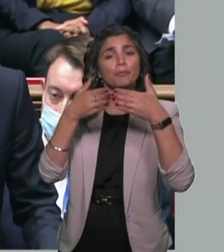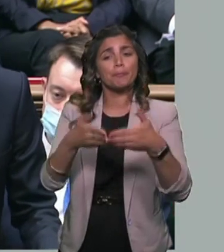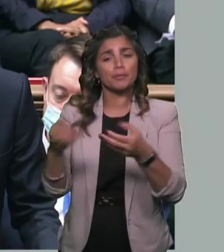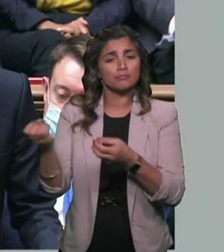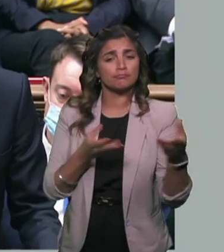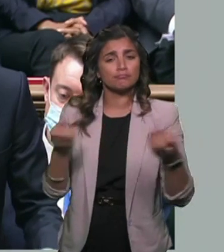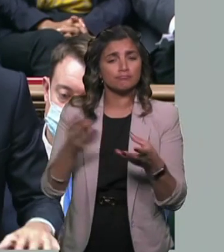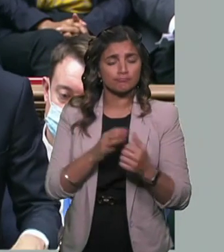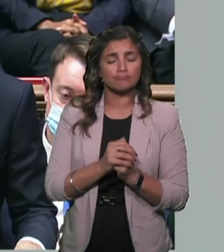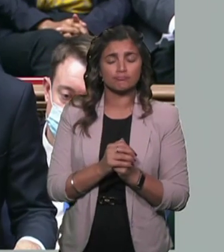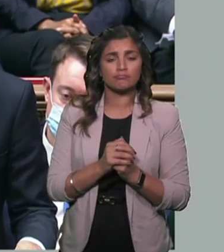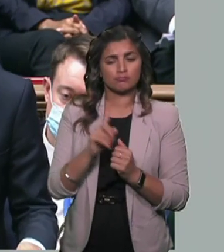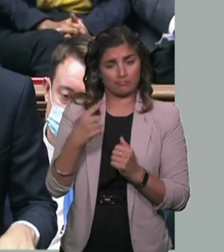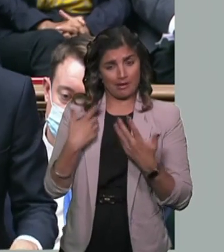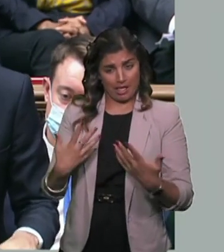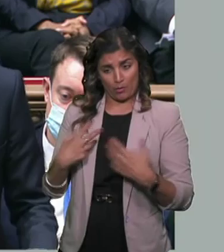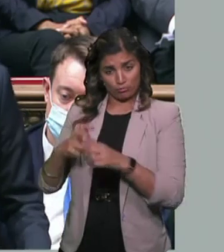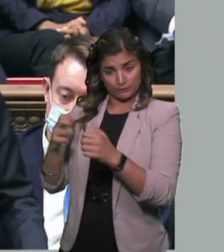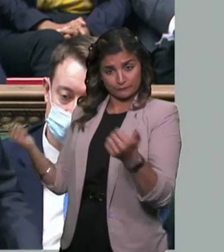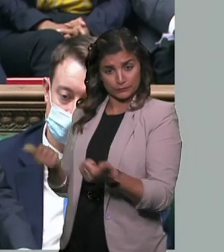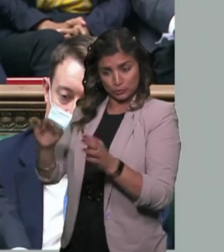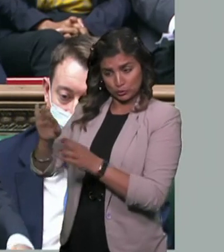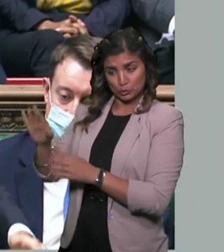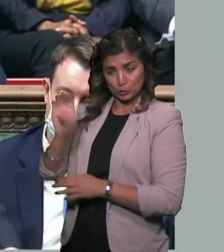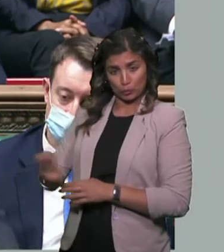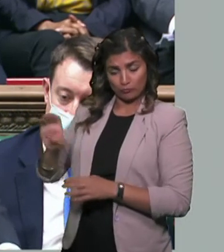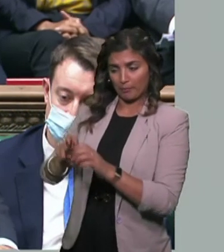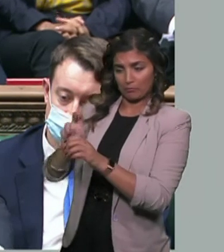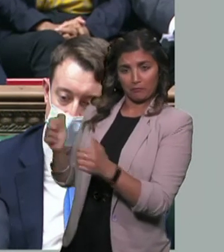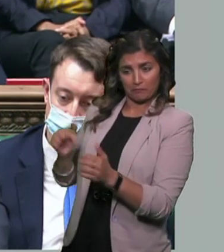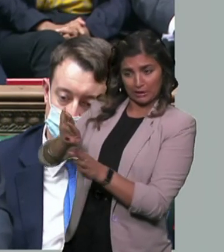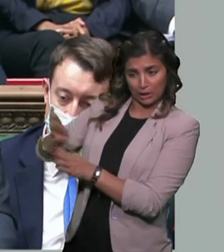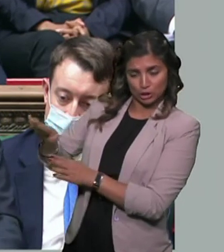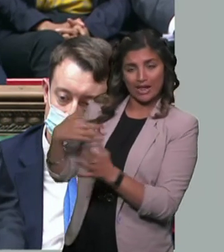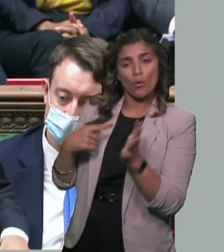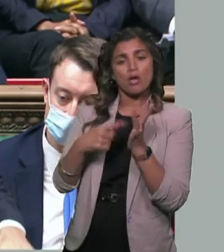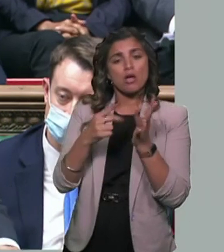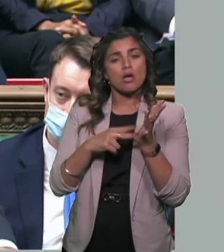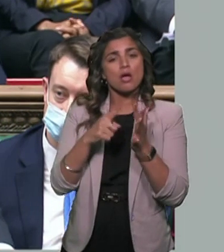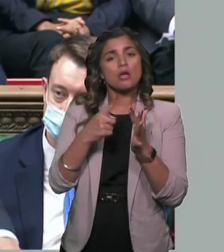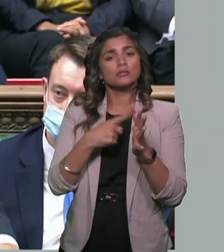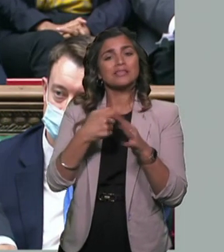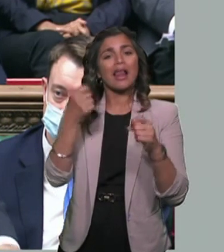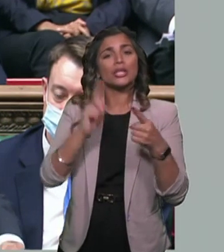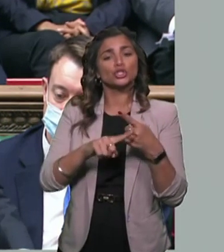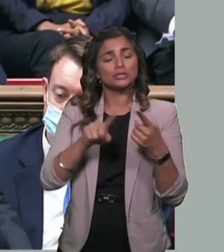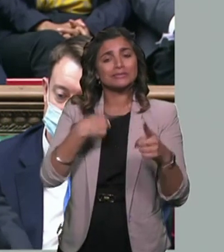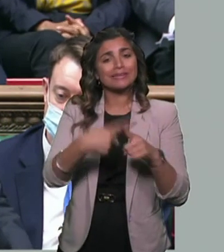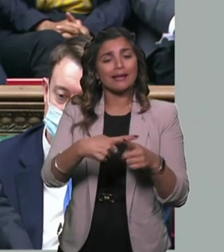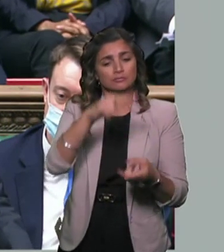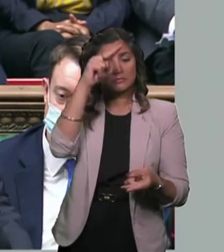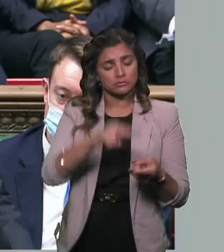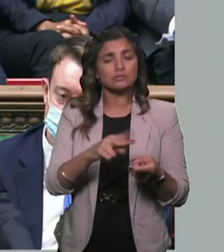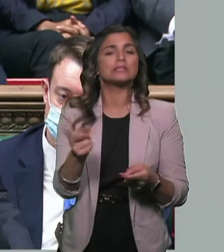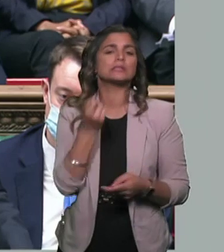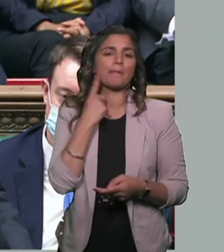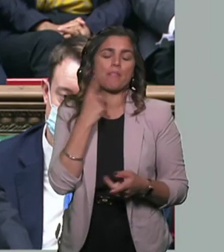Now that we have left the EU, today we start reforming our tonnage tax regime to make it simpler and more competitive.